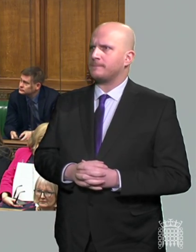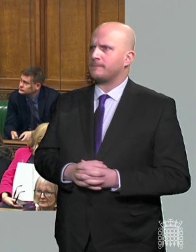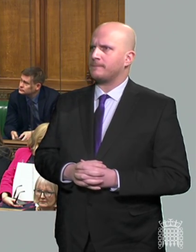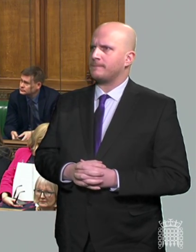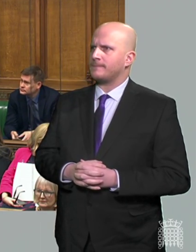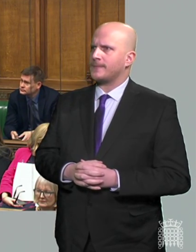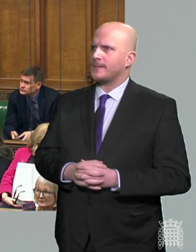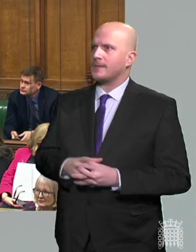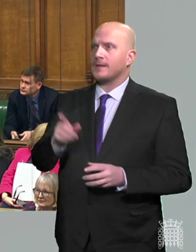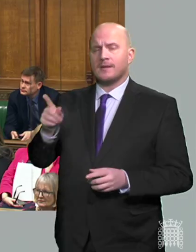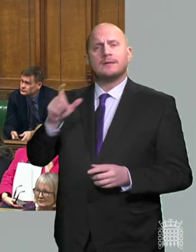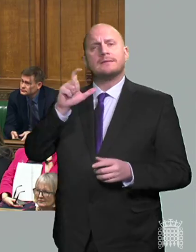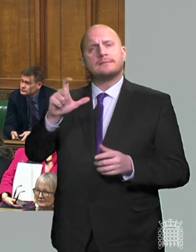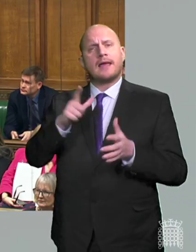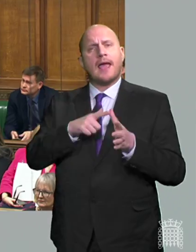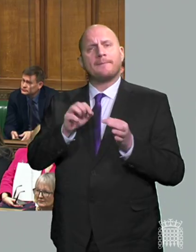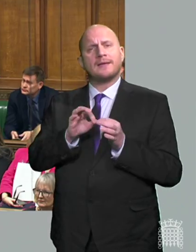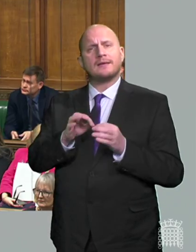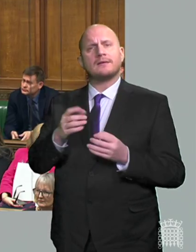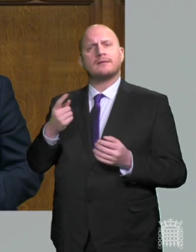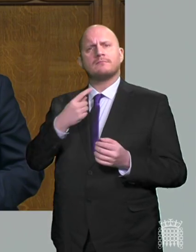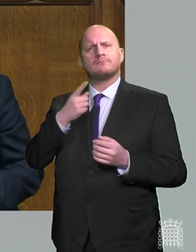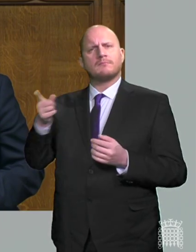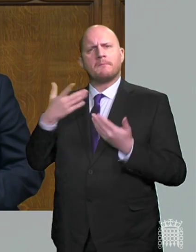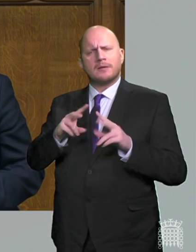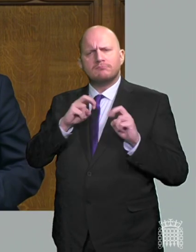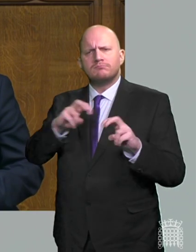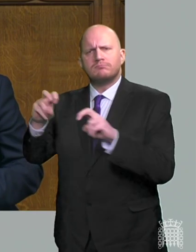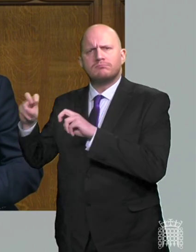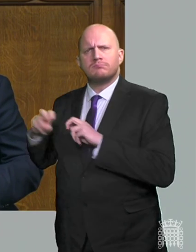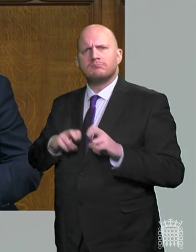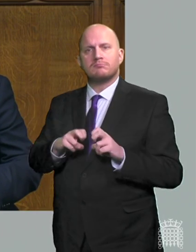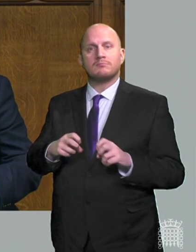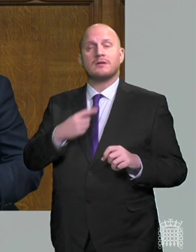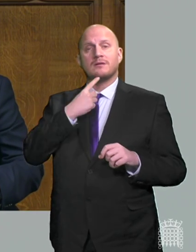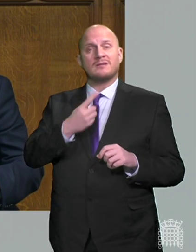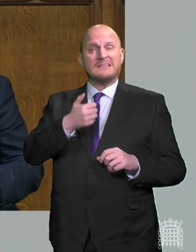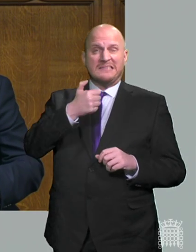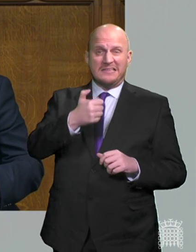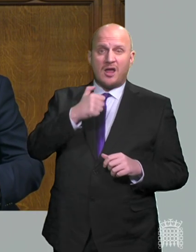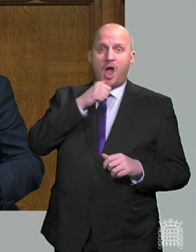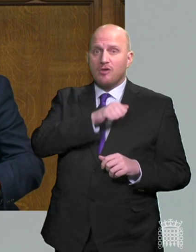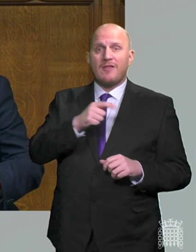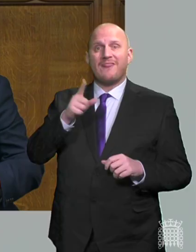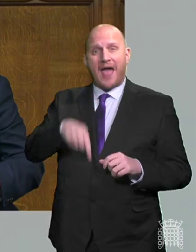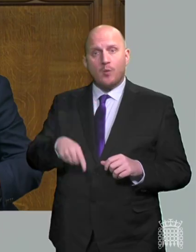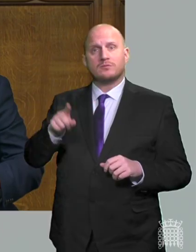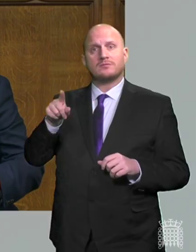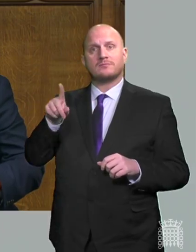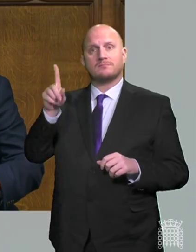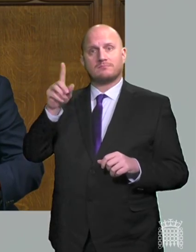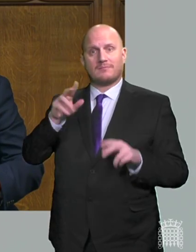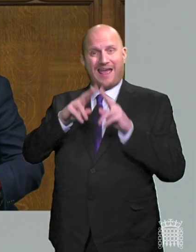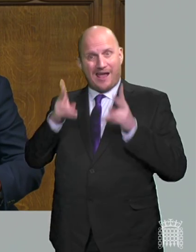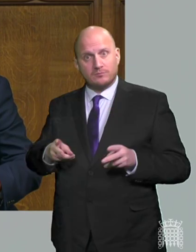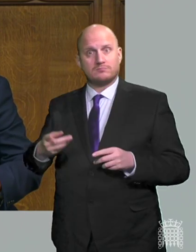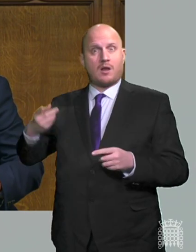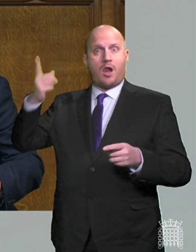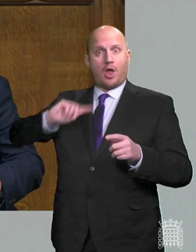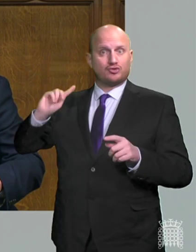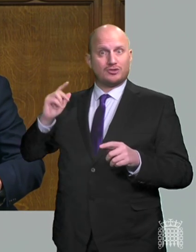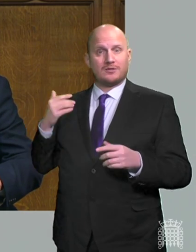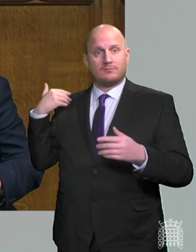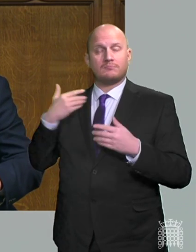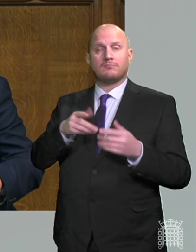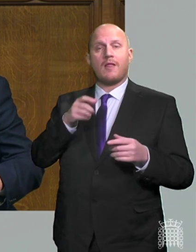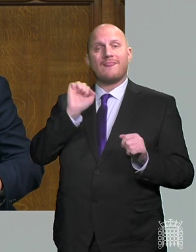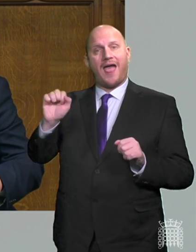Clive EffordThe Parliamentary Under-Secretary of State for Work and Pensions